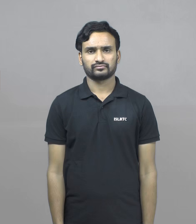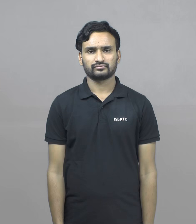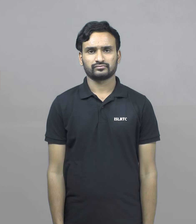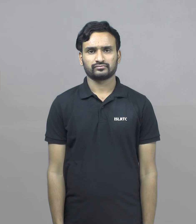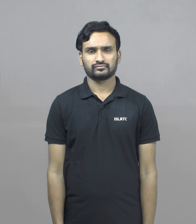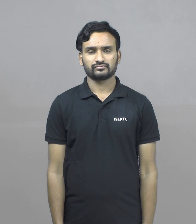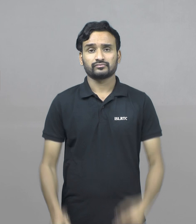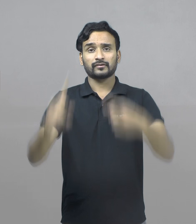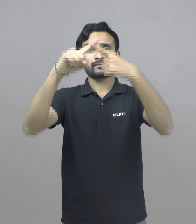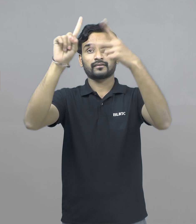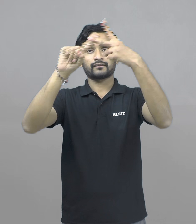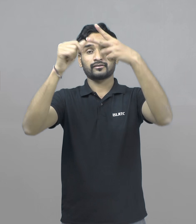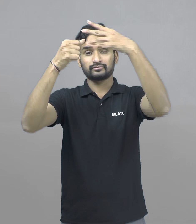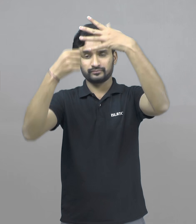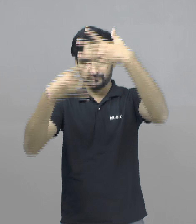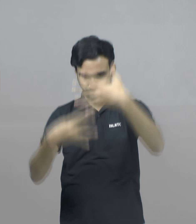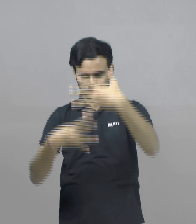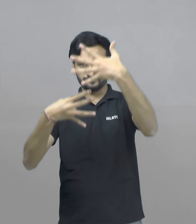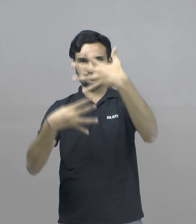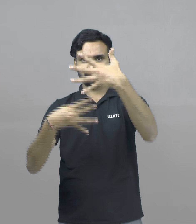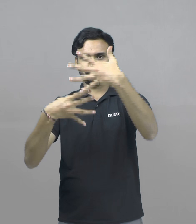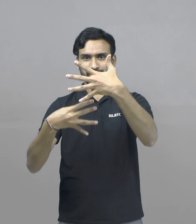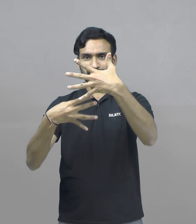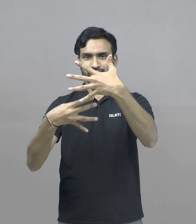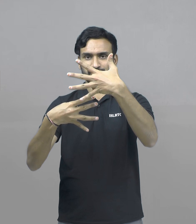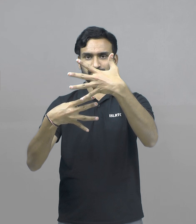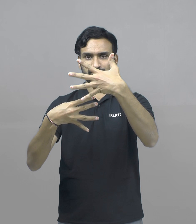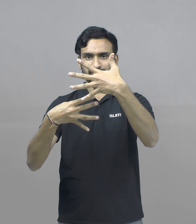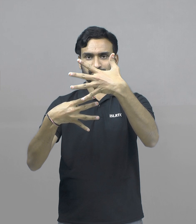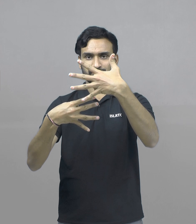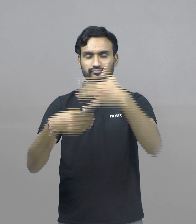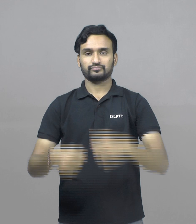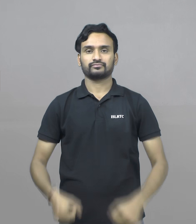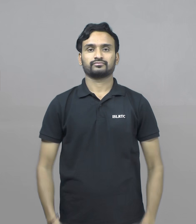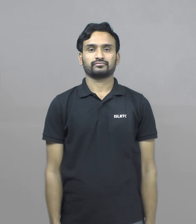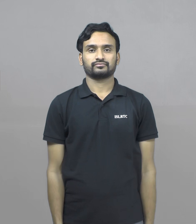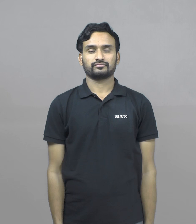Ninth